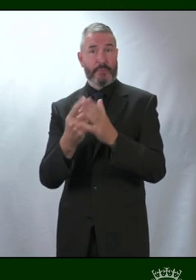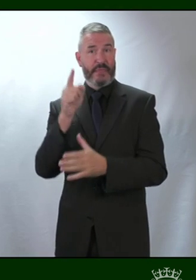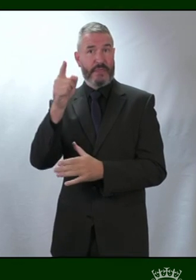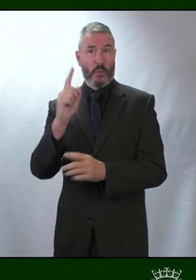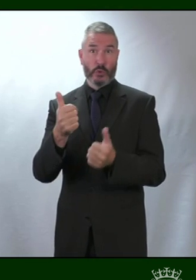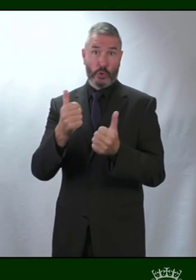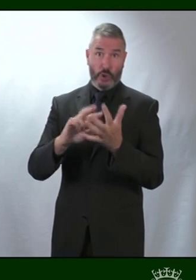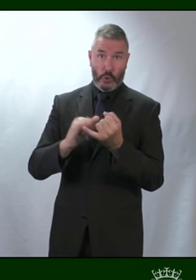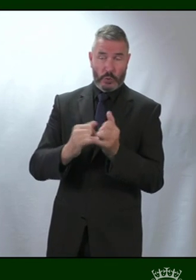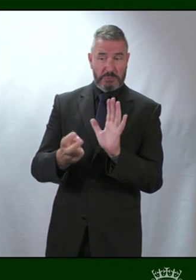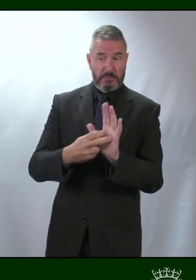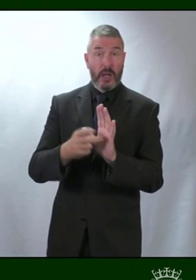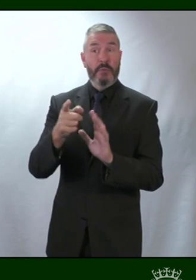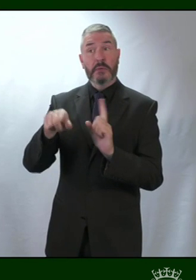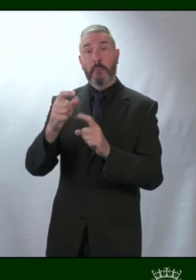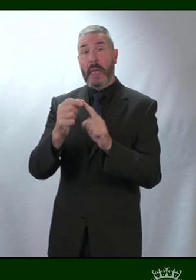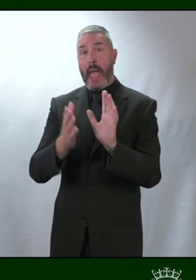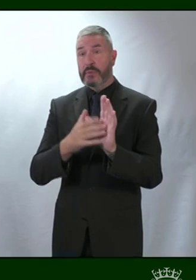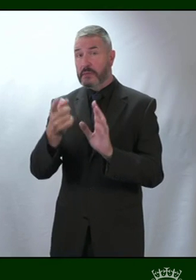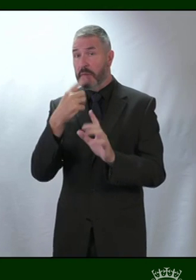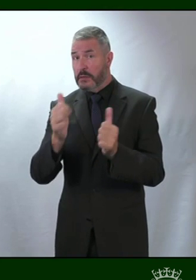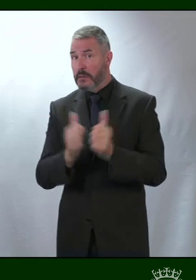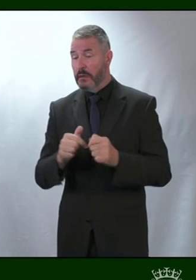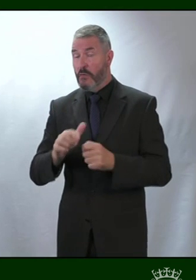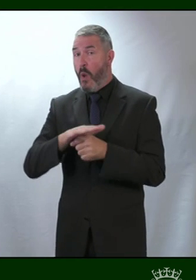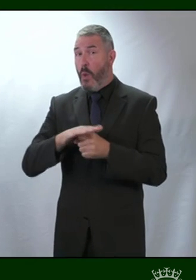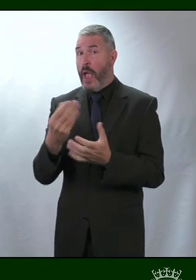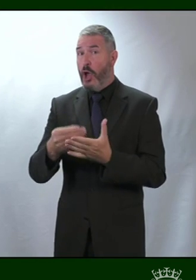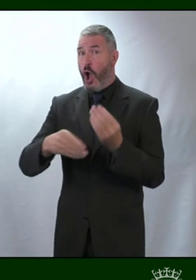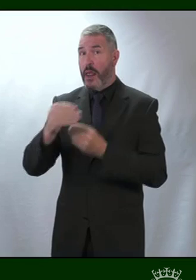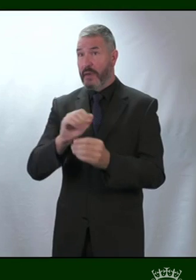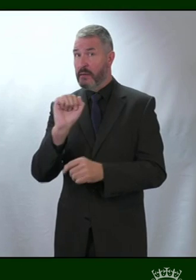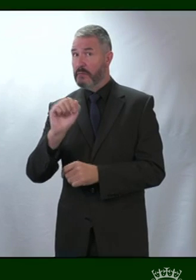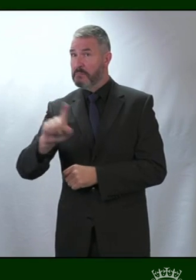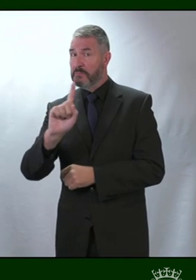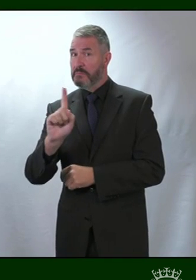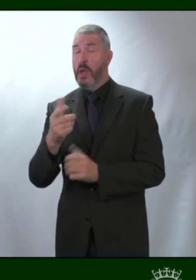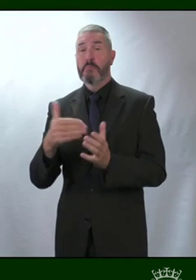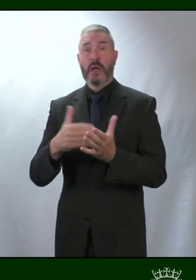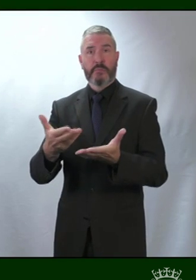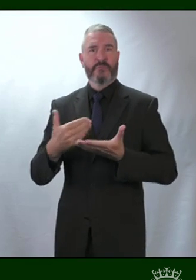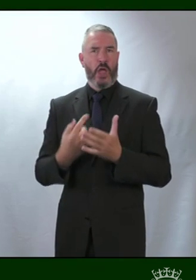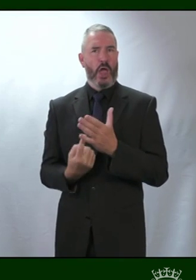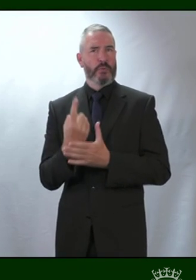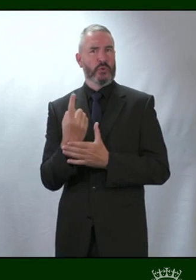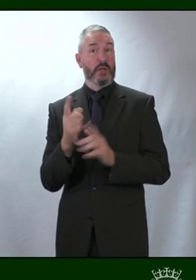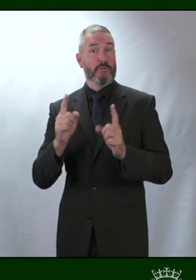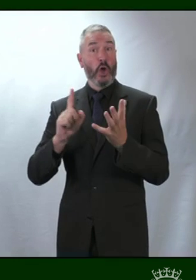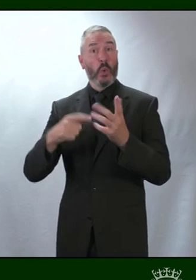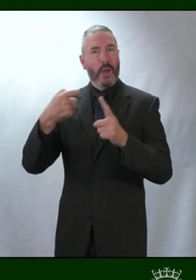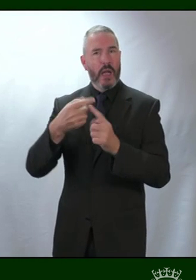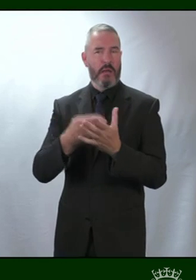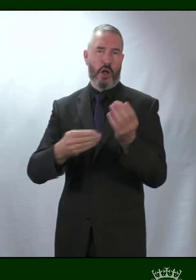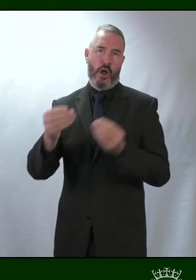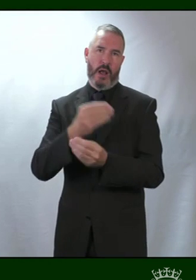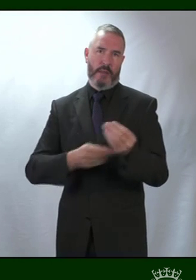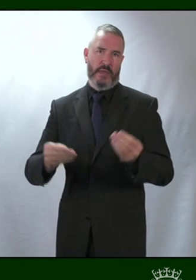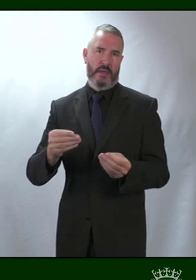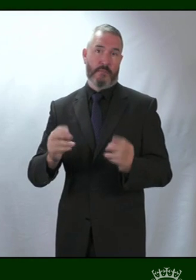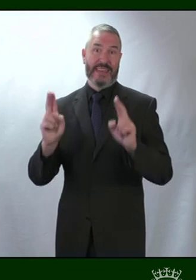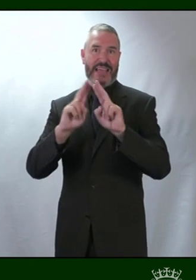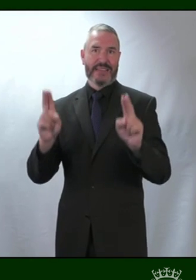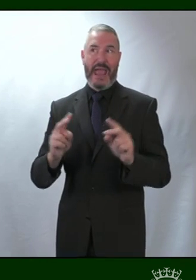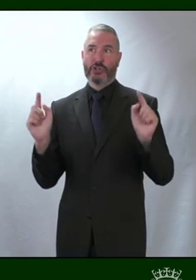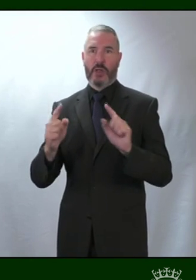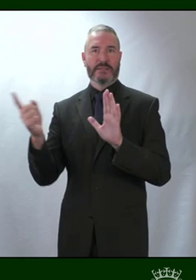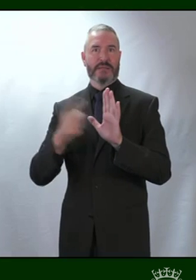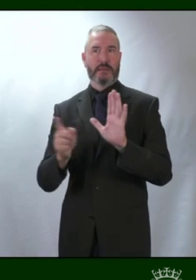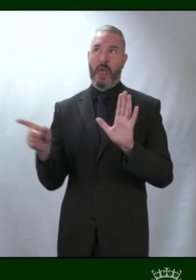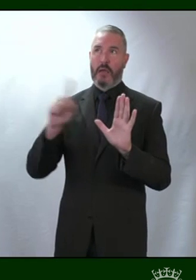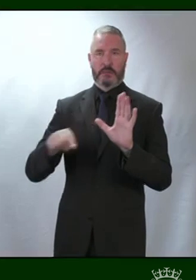I hope that the Prime Minister agrees that this will be extremely good for the local economy of the highlands, and will provide a huge opportunity for the UK economy in the international satellite market.